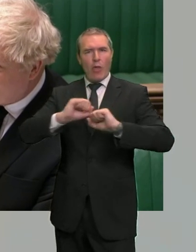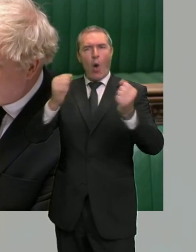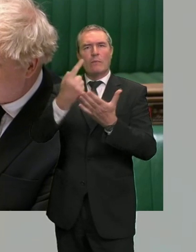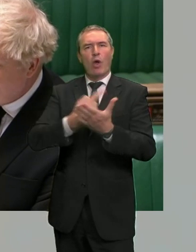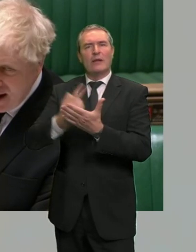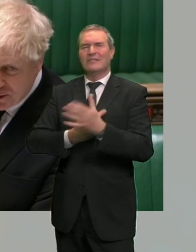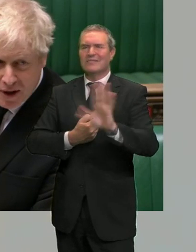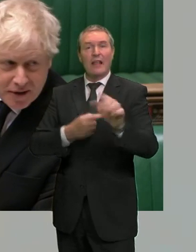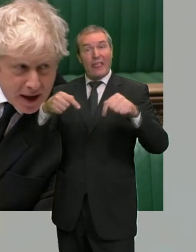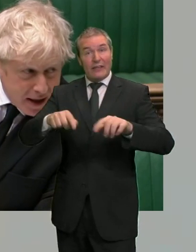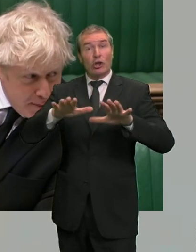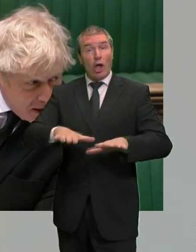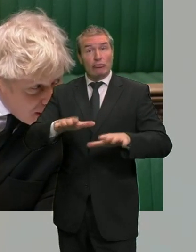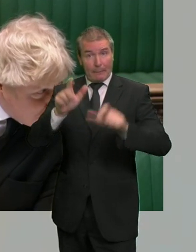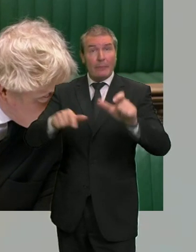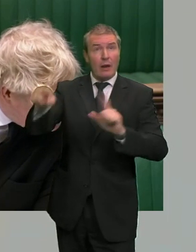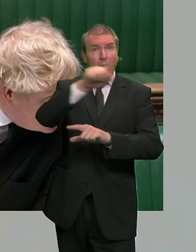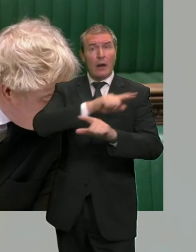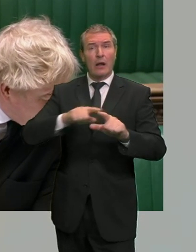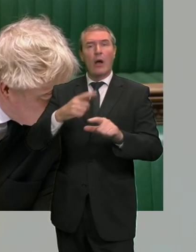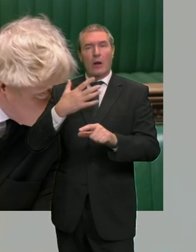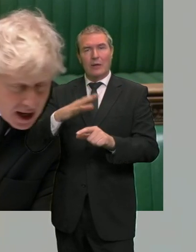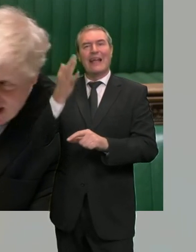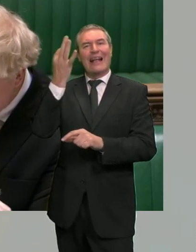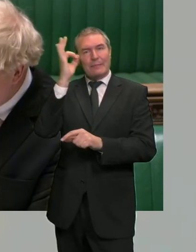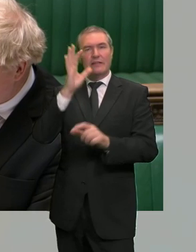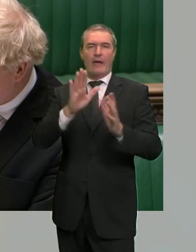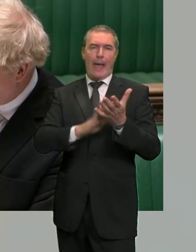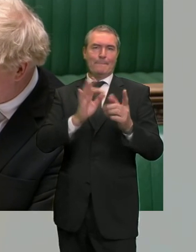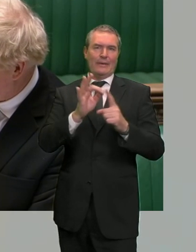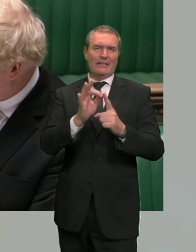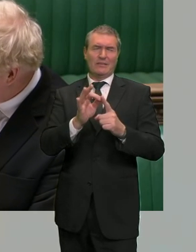What the country wants— That is what it is—a Committee of MPs to look at it.